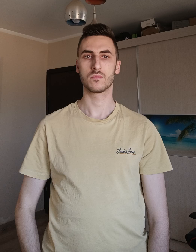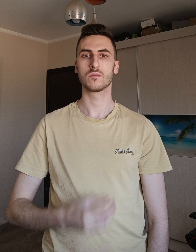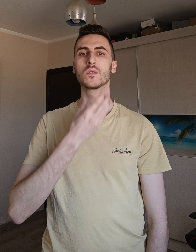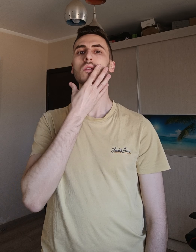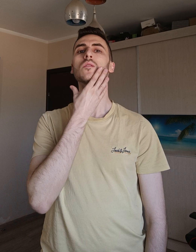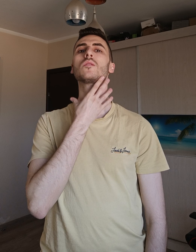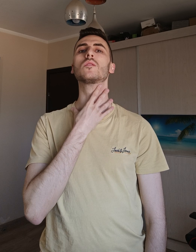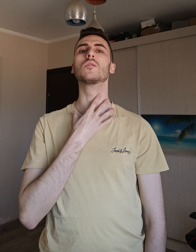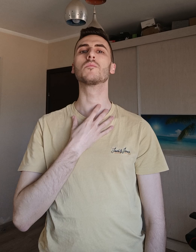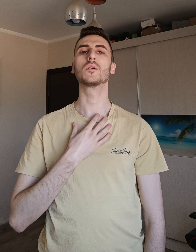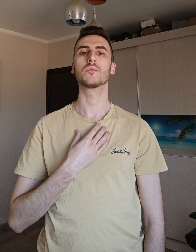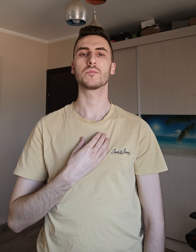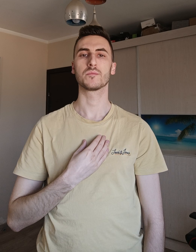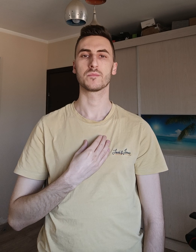צמא